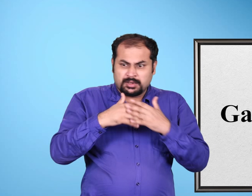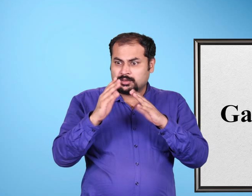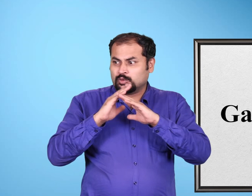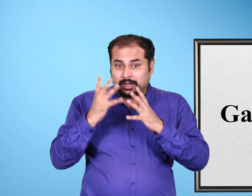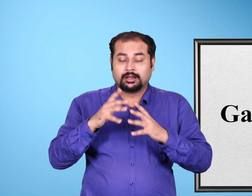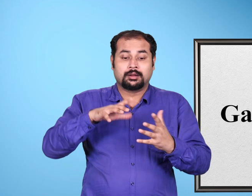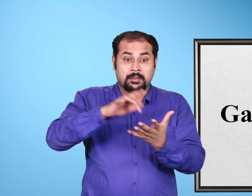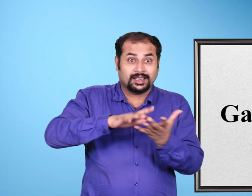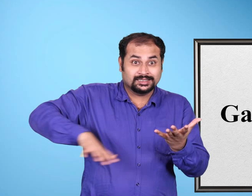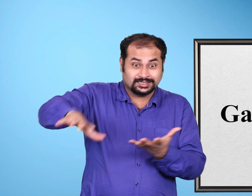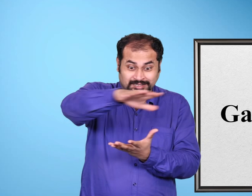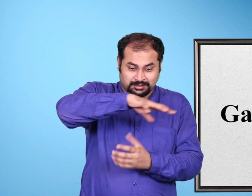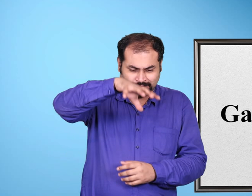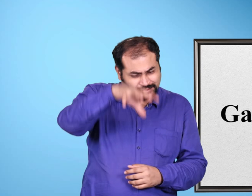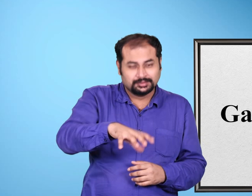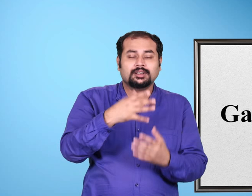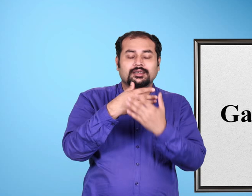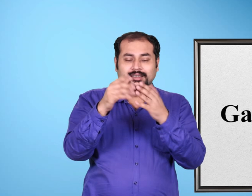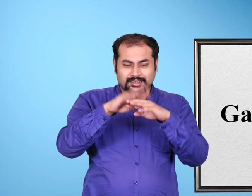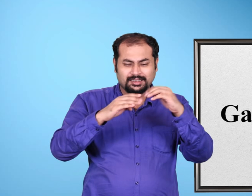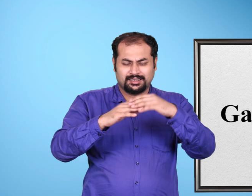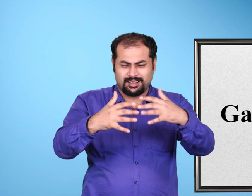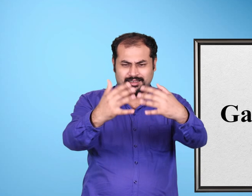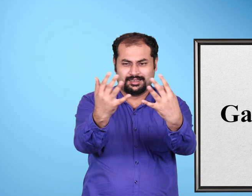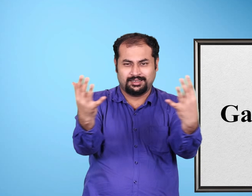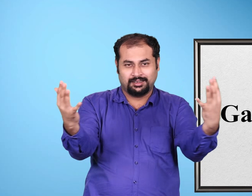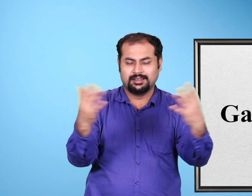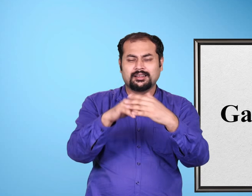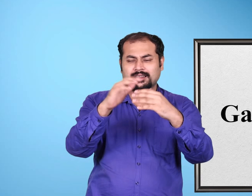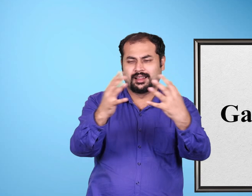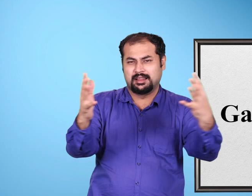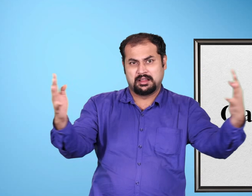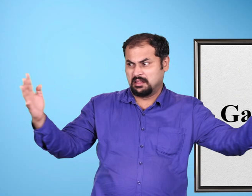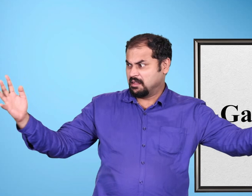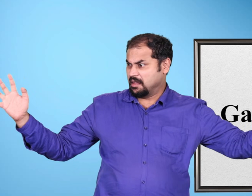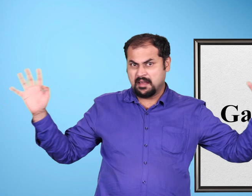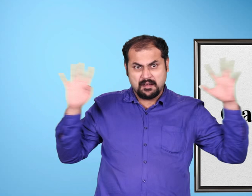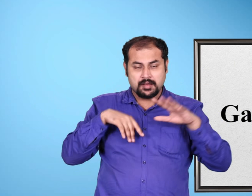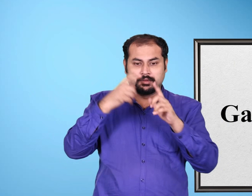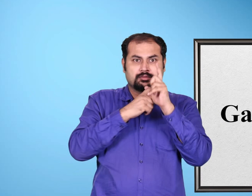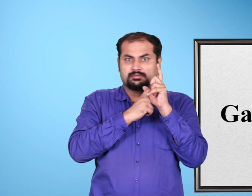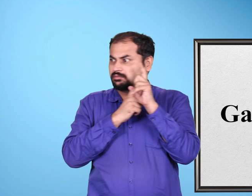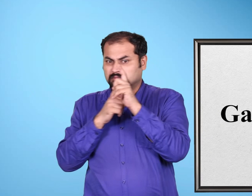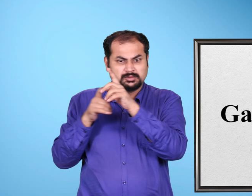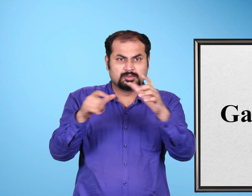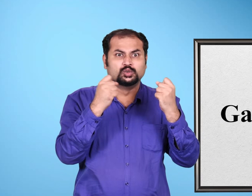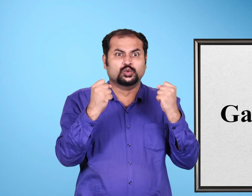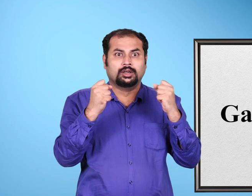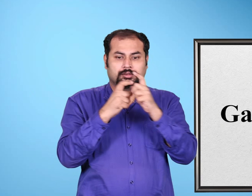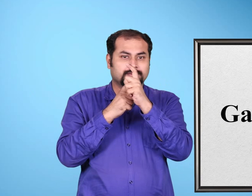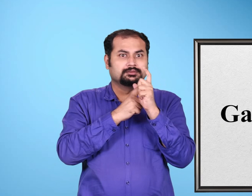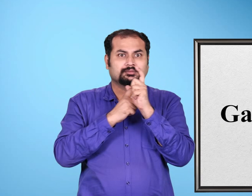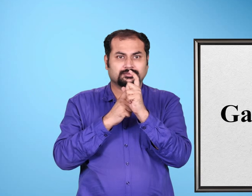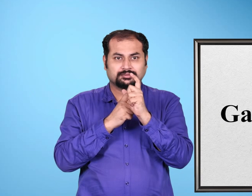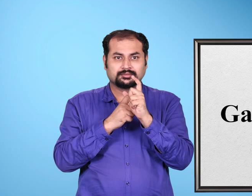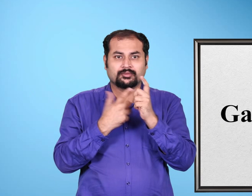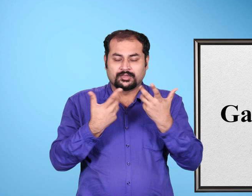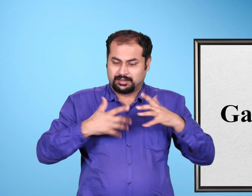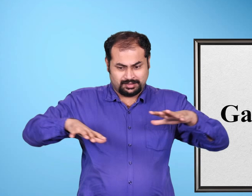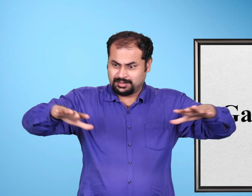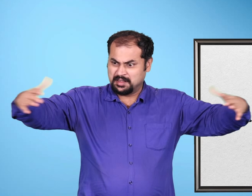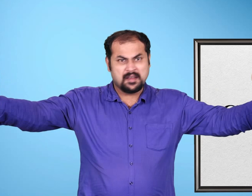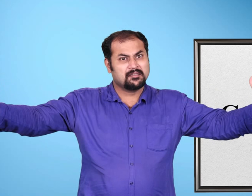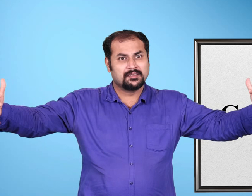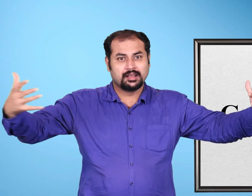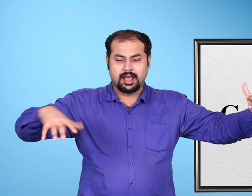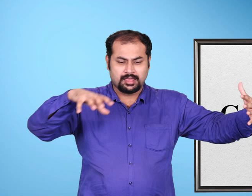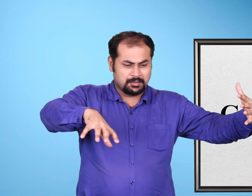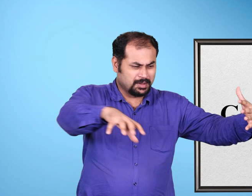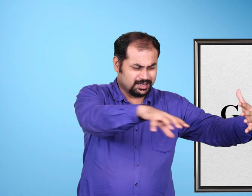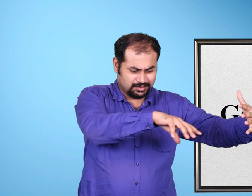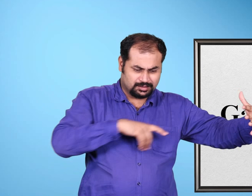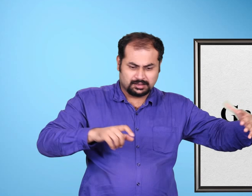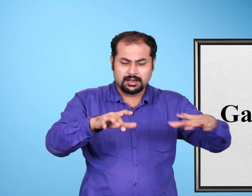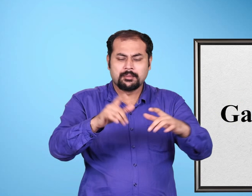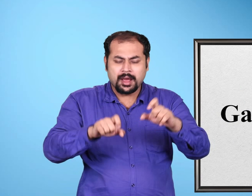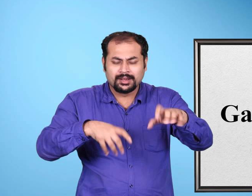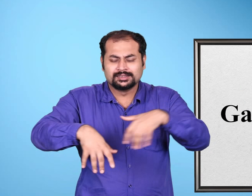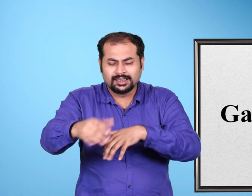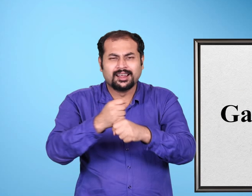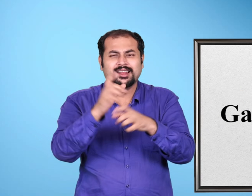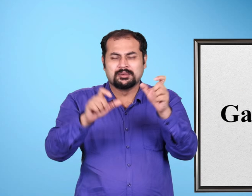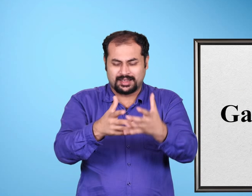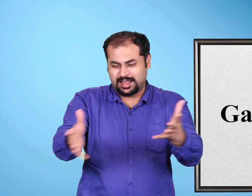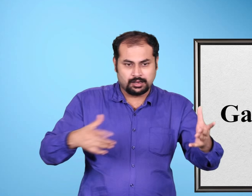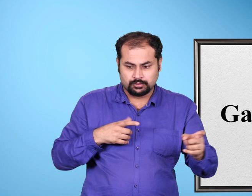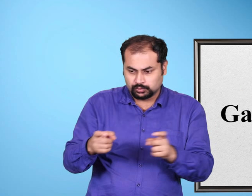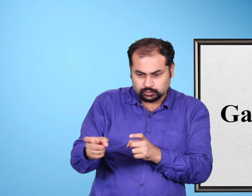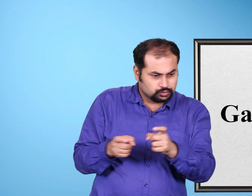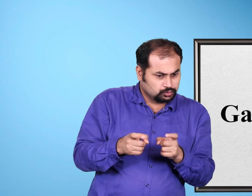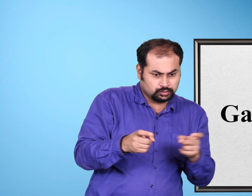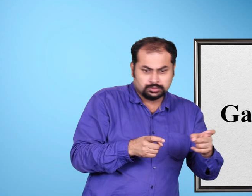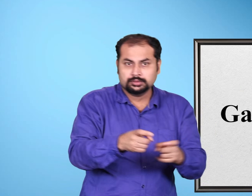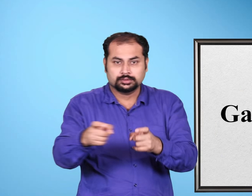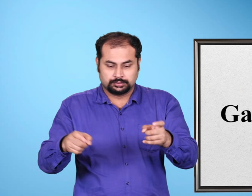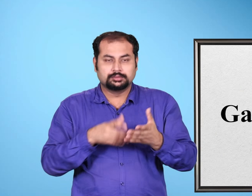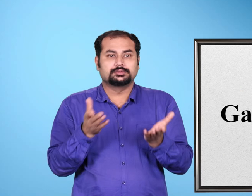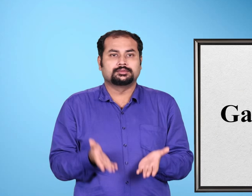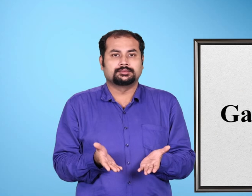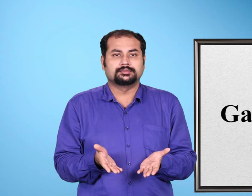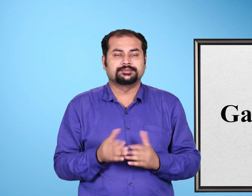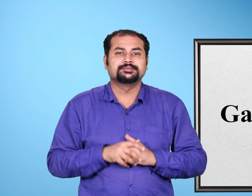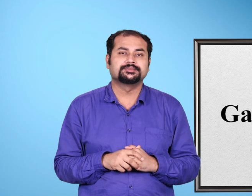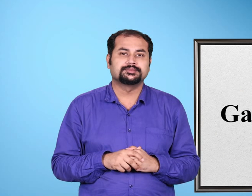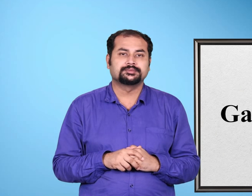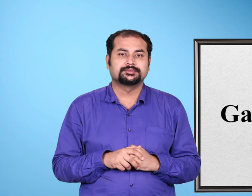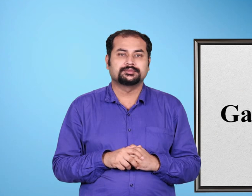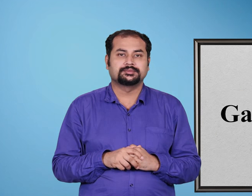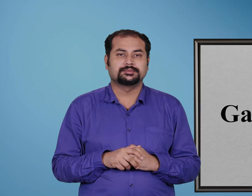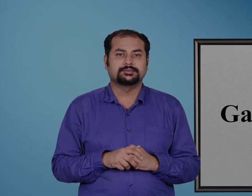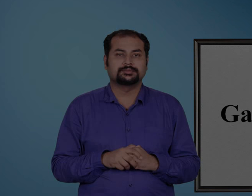from which an entire region could be controlled.